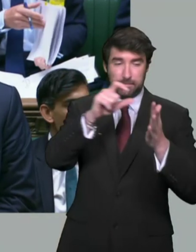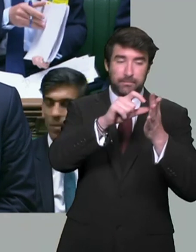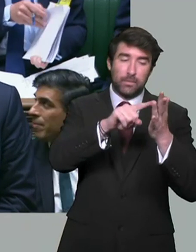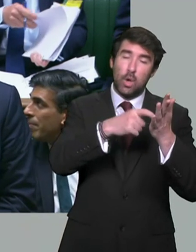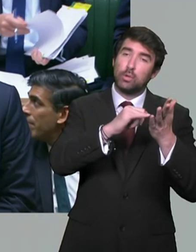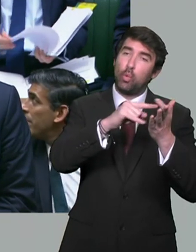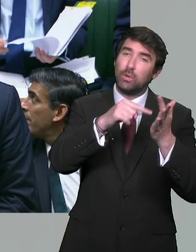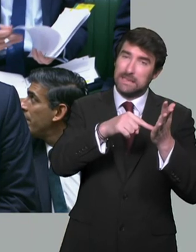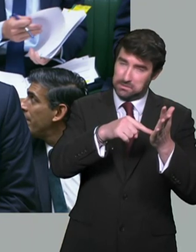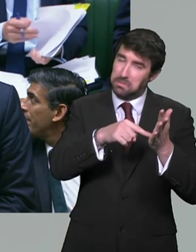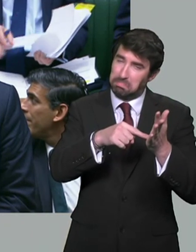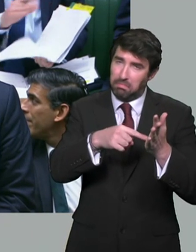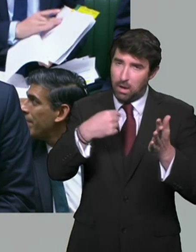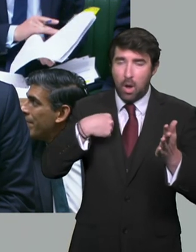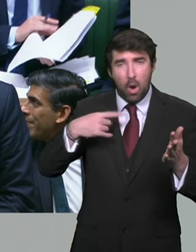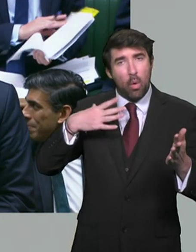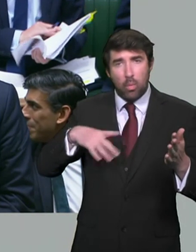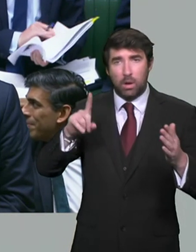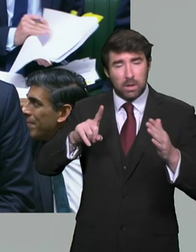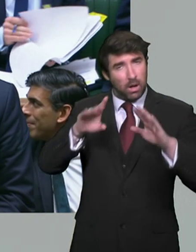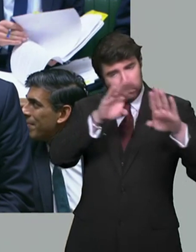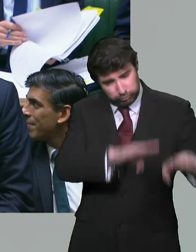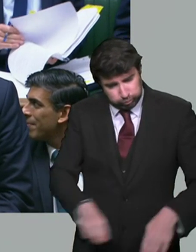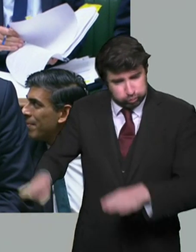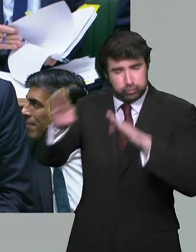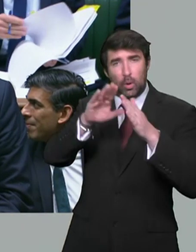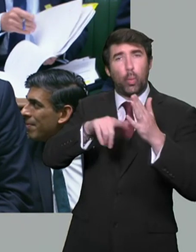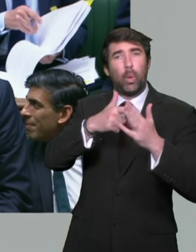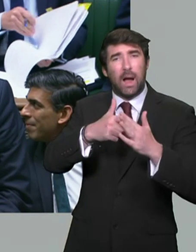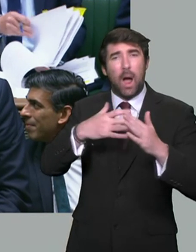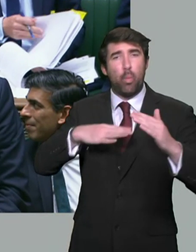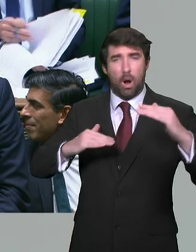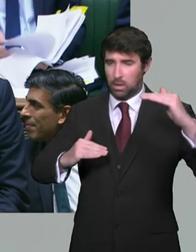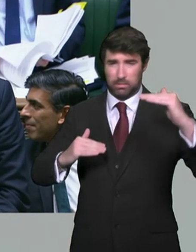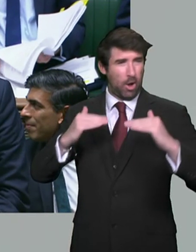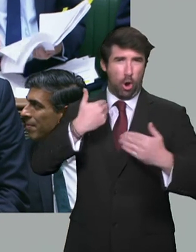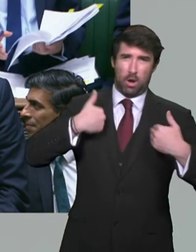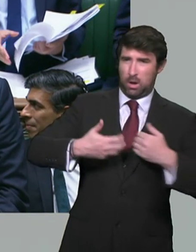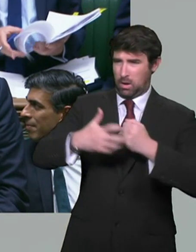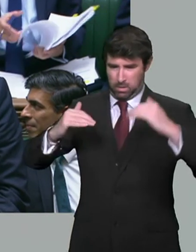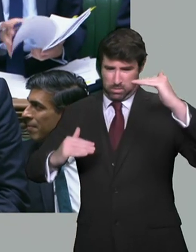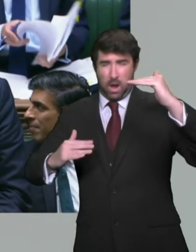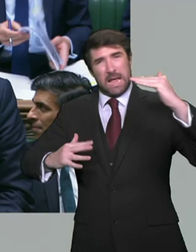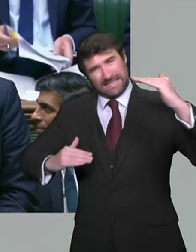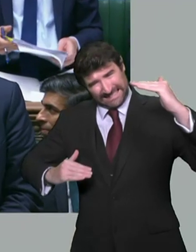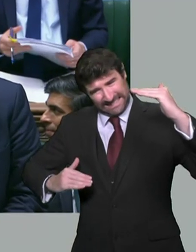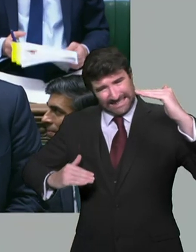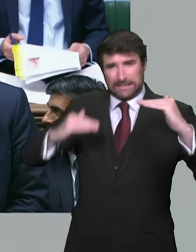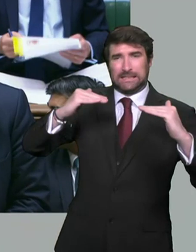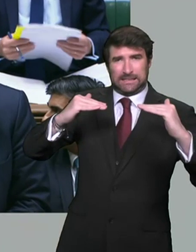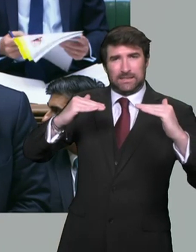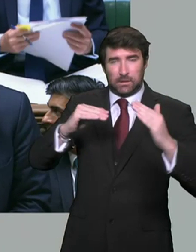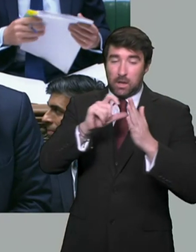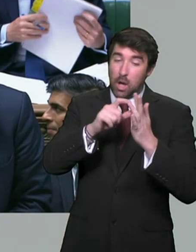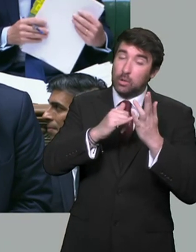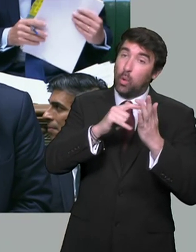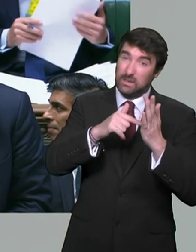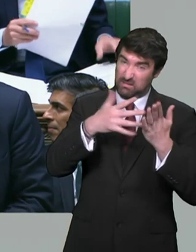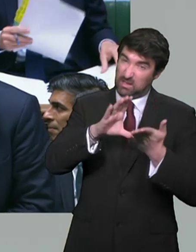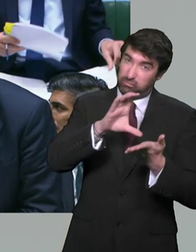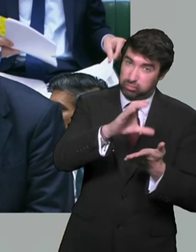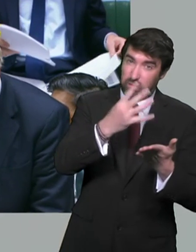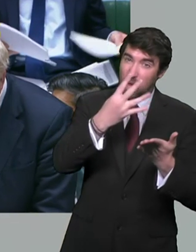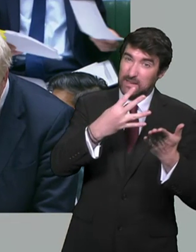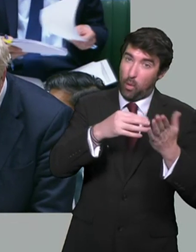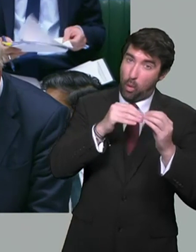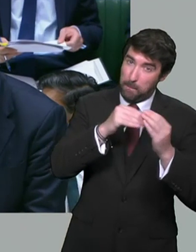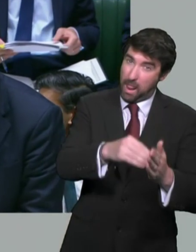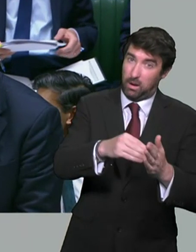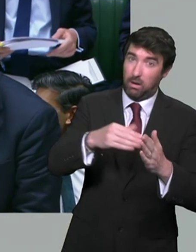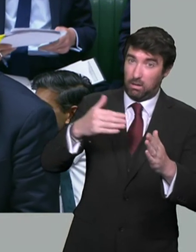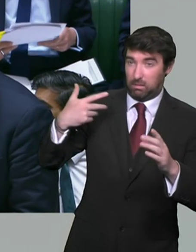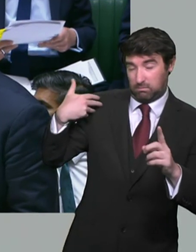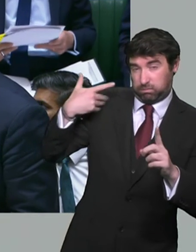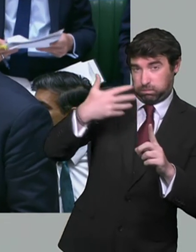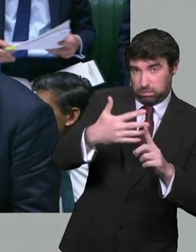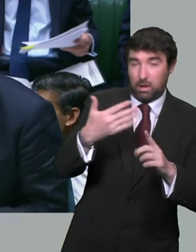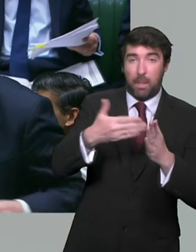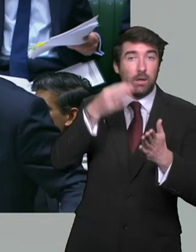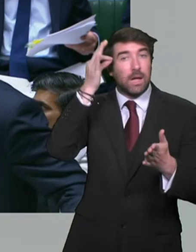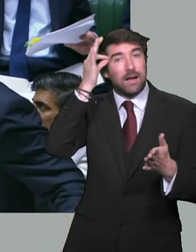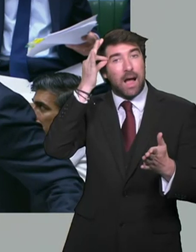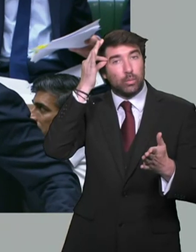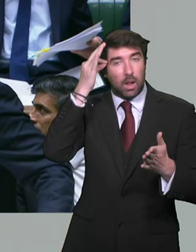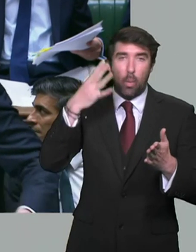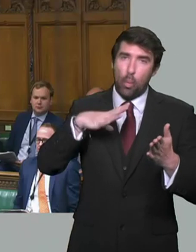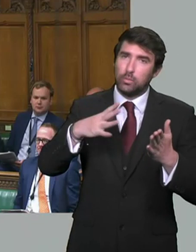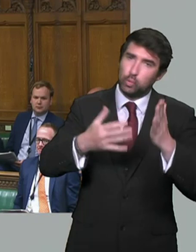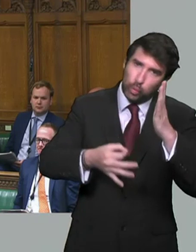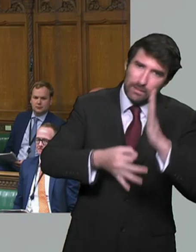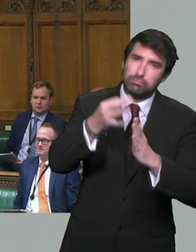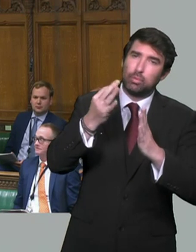I am delighted that the local growth fund in Dorset has contributed £98.4 million to 54 projects since 2015, and I understand that Dorset Council has also made a bid through the levelling-up fund to improve access at Weymouth station.